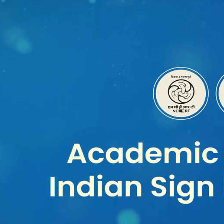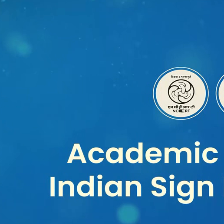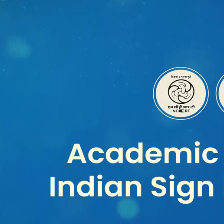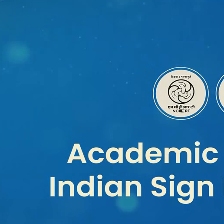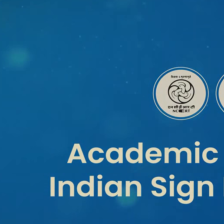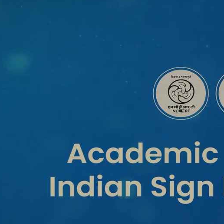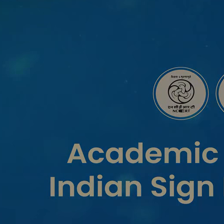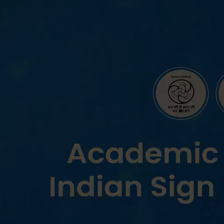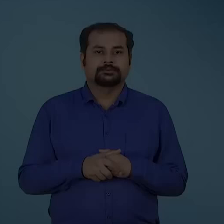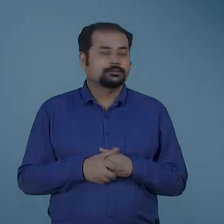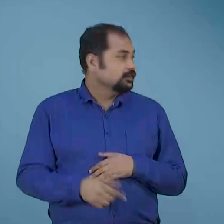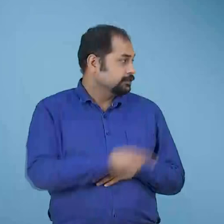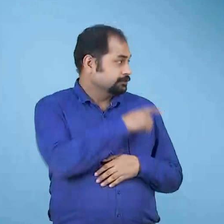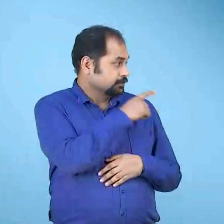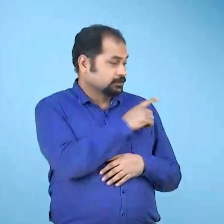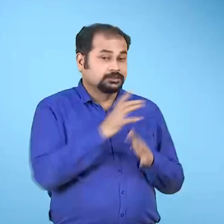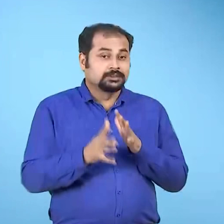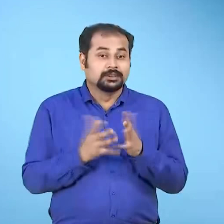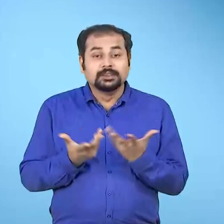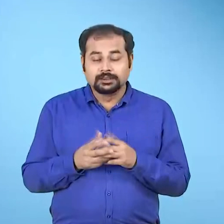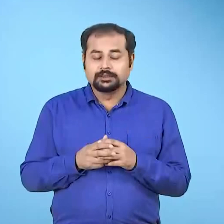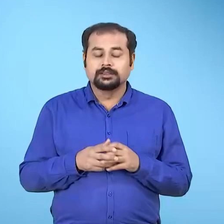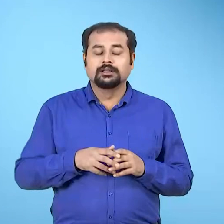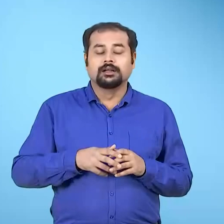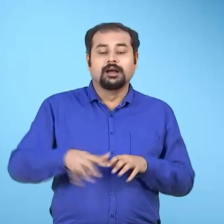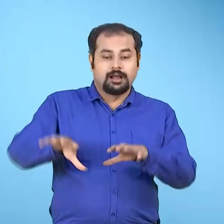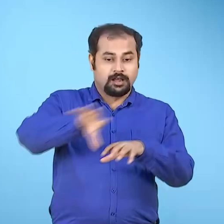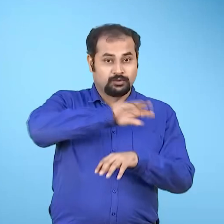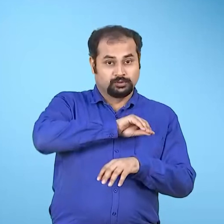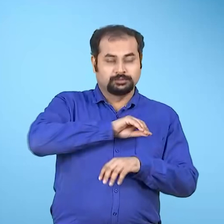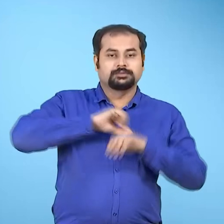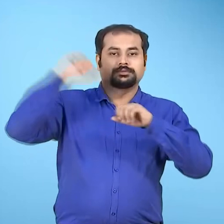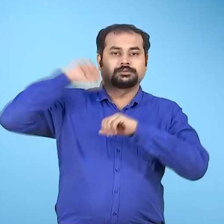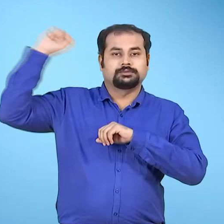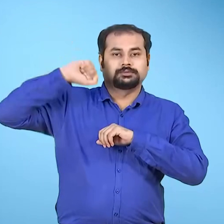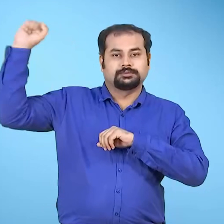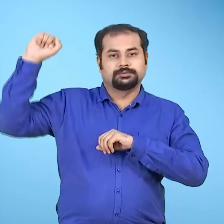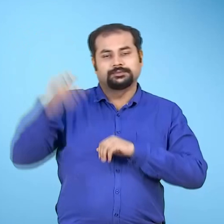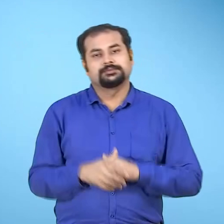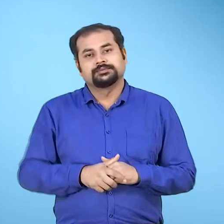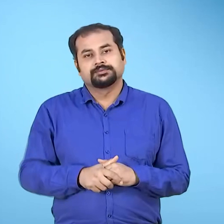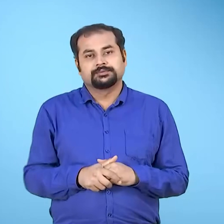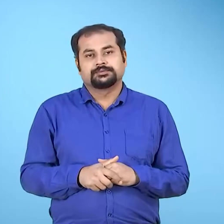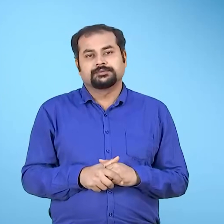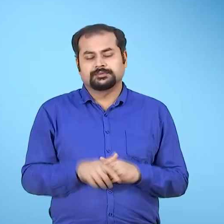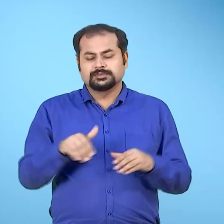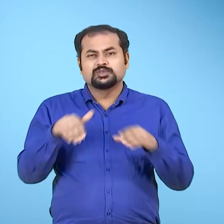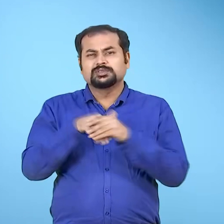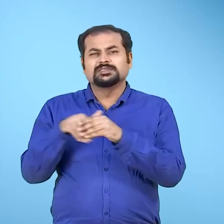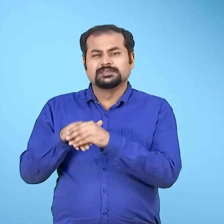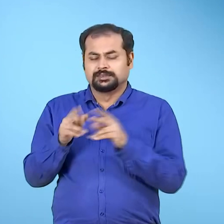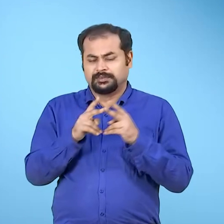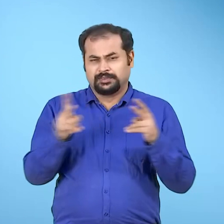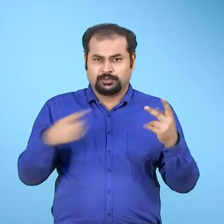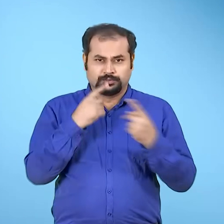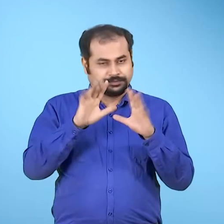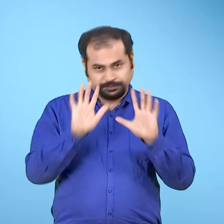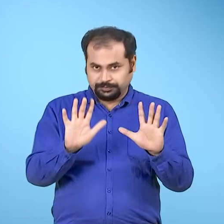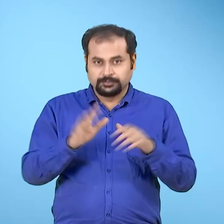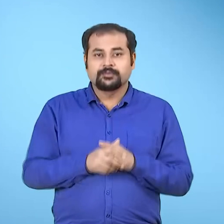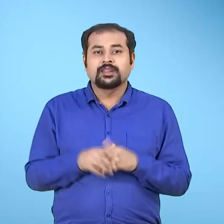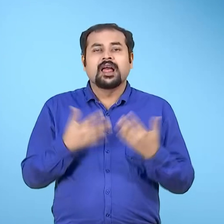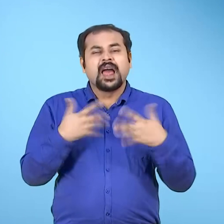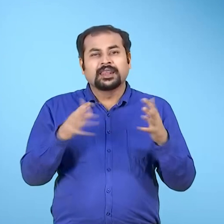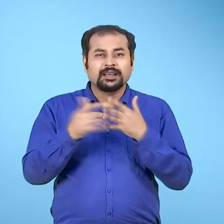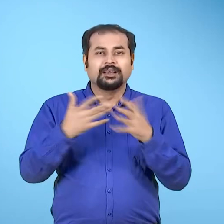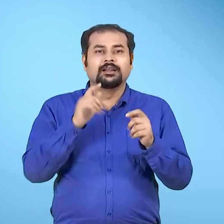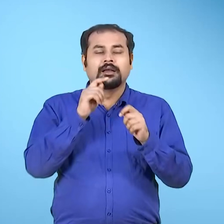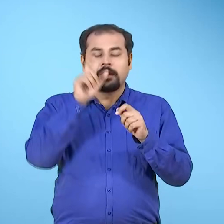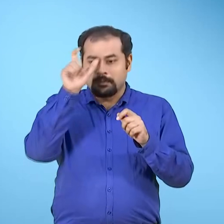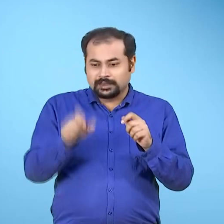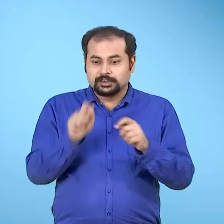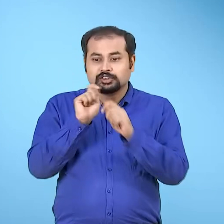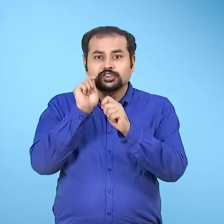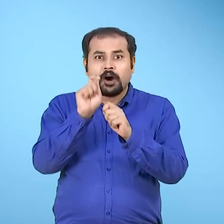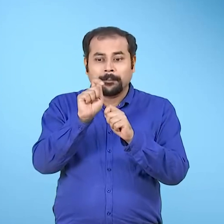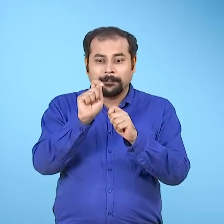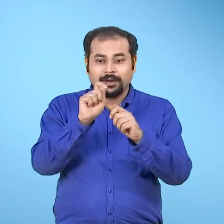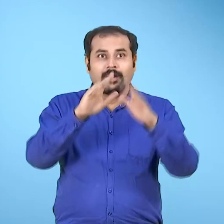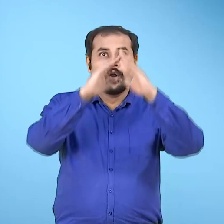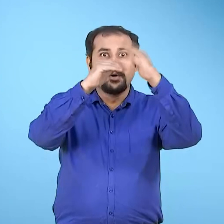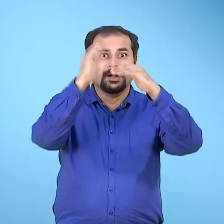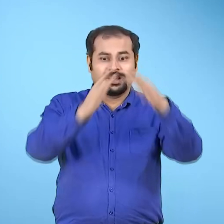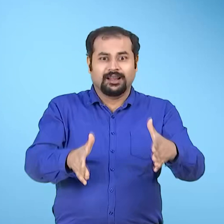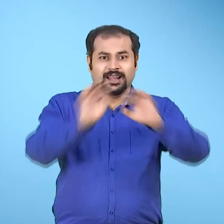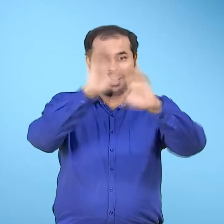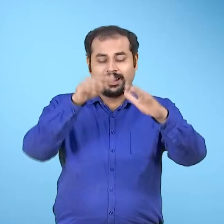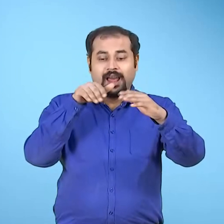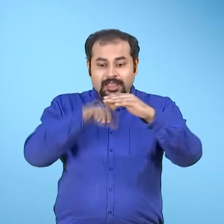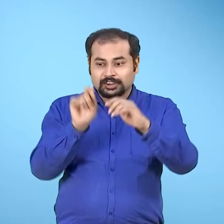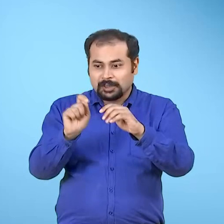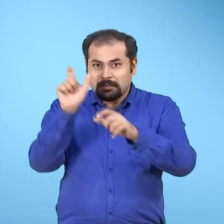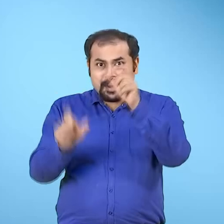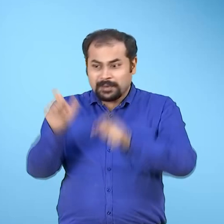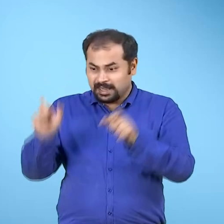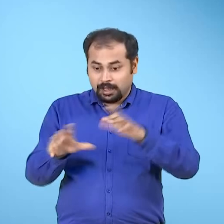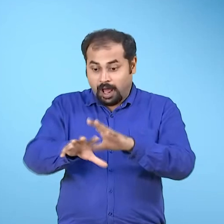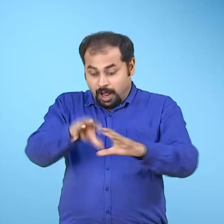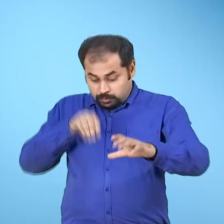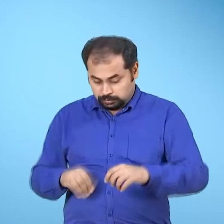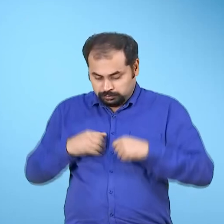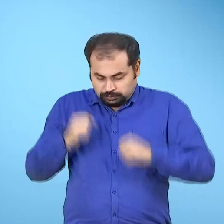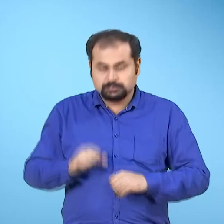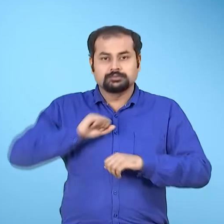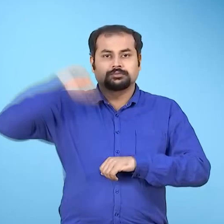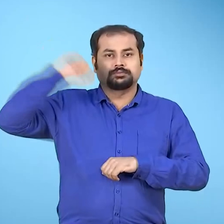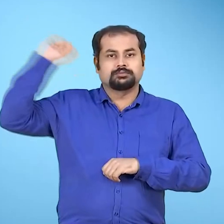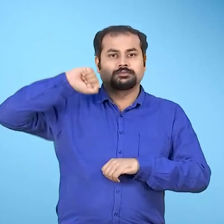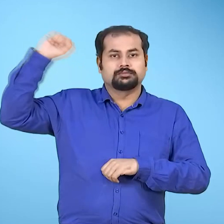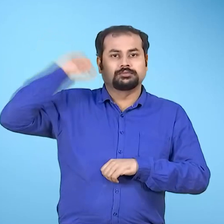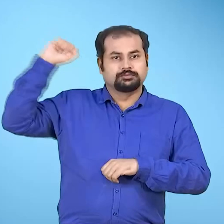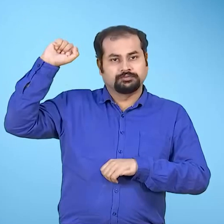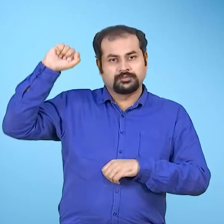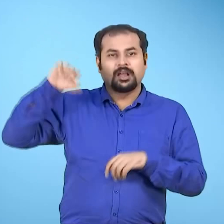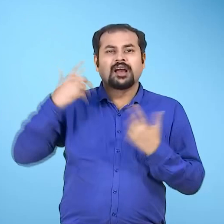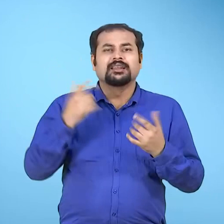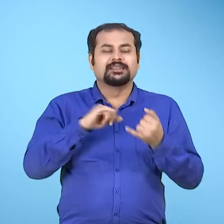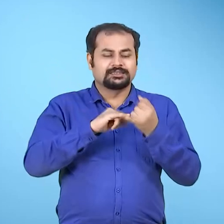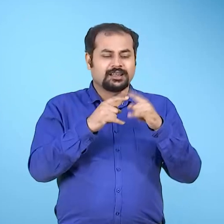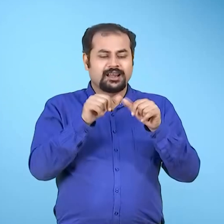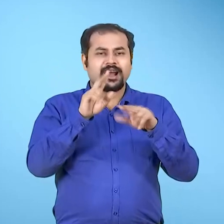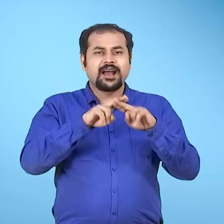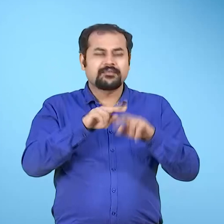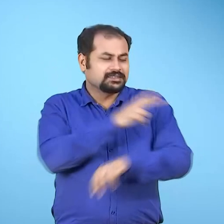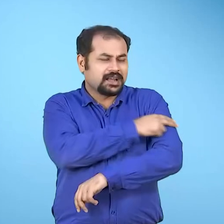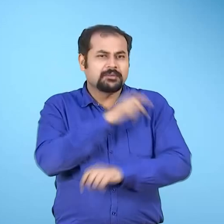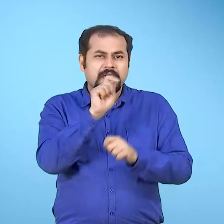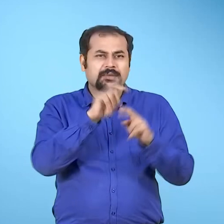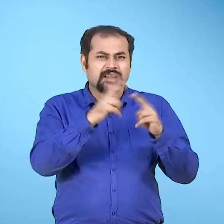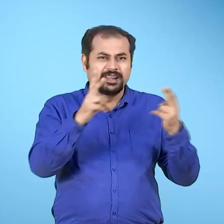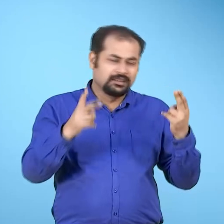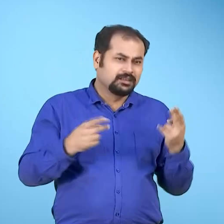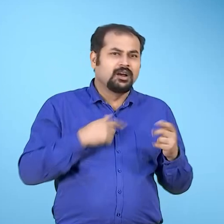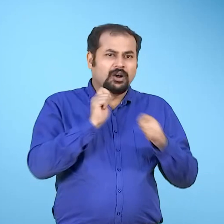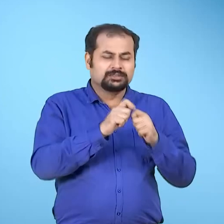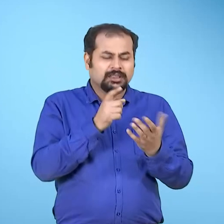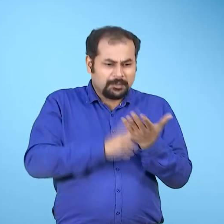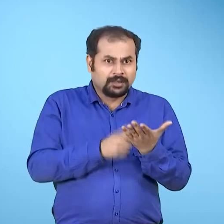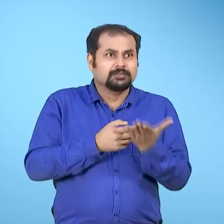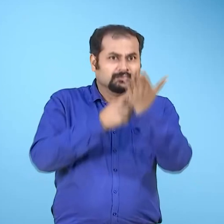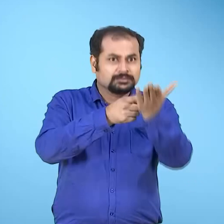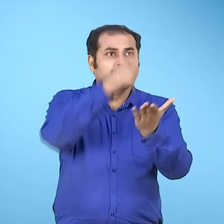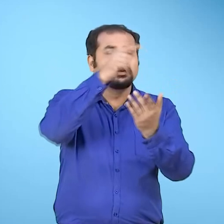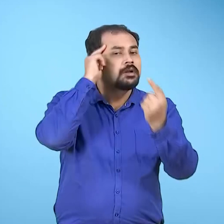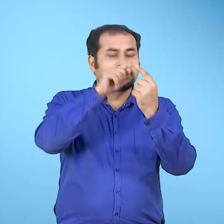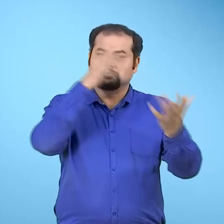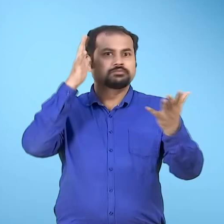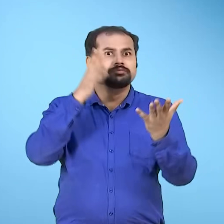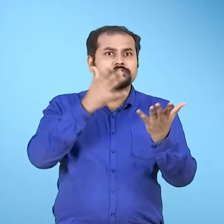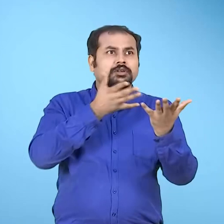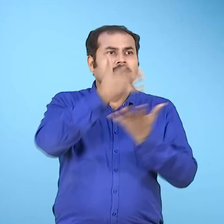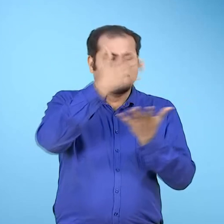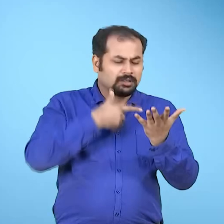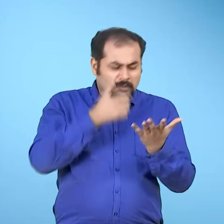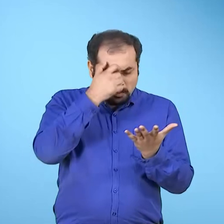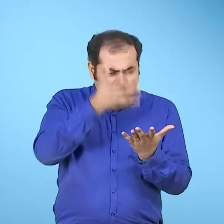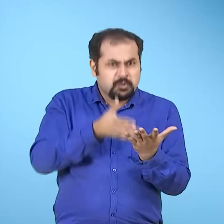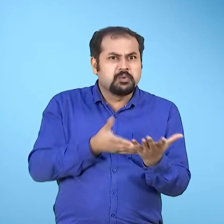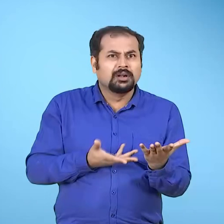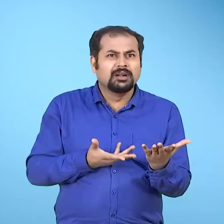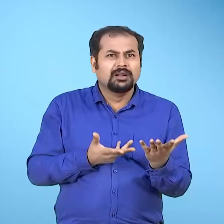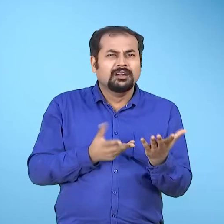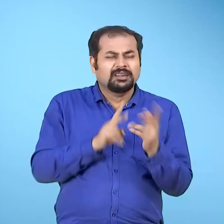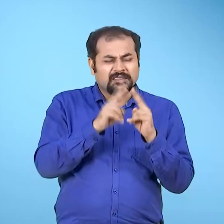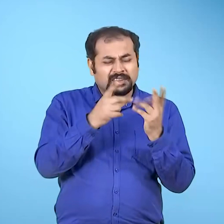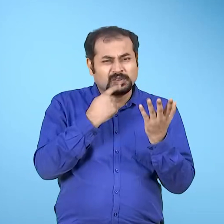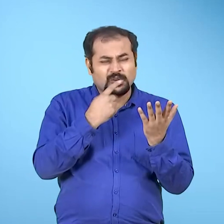Picket This sign refers to picket. It can be modified according to context. Picket refers to protest outside a place of work, usually by employees, to express their disagreement or get attention